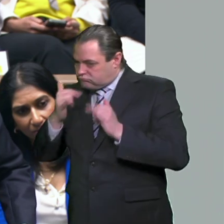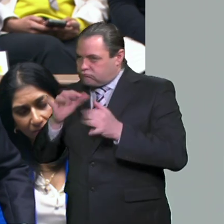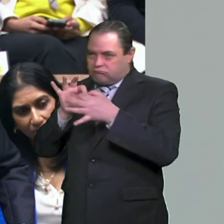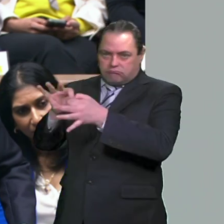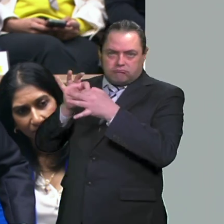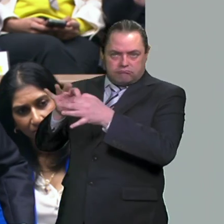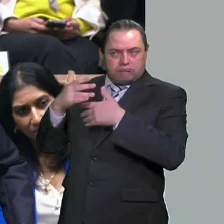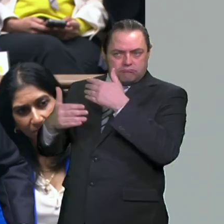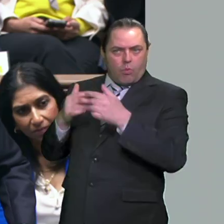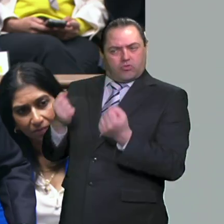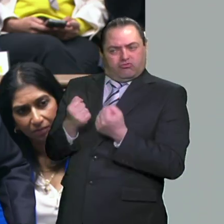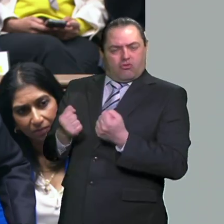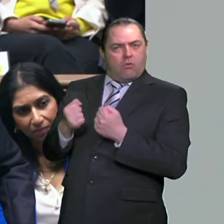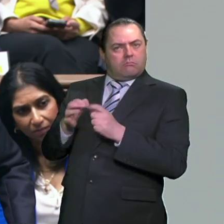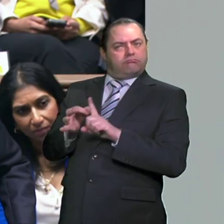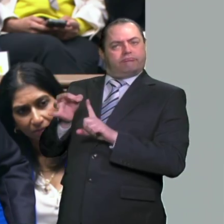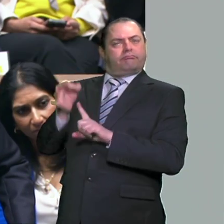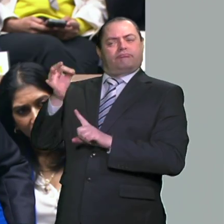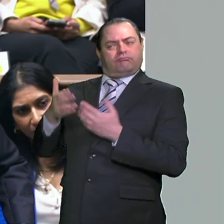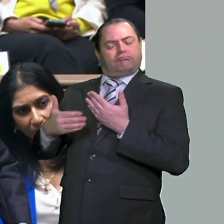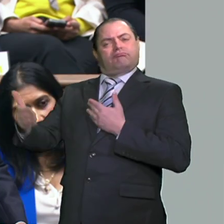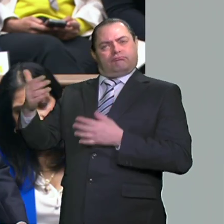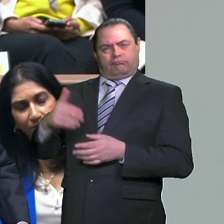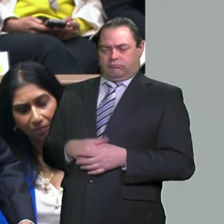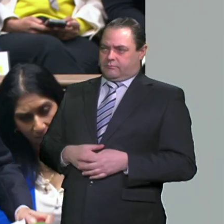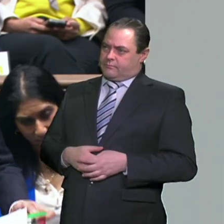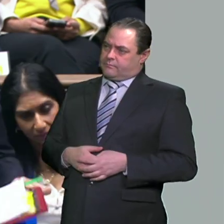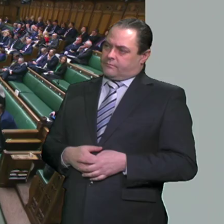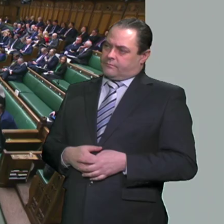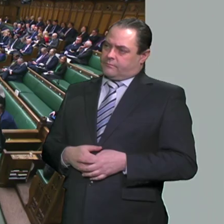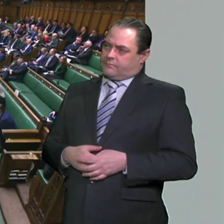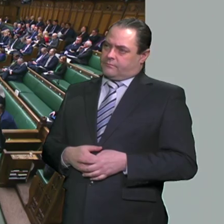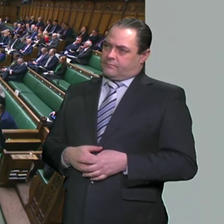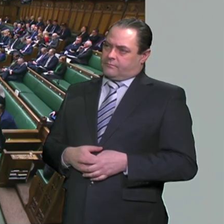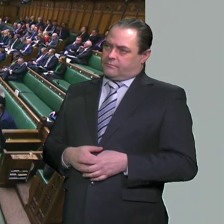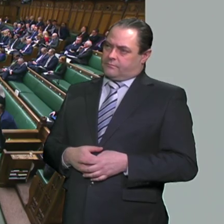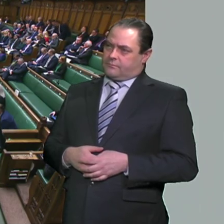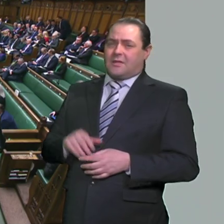We look forward to strengthening that co-operation and furthering that discussion this Friday.